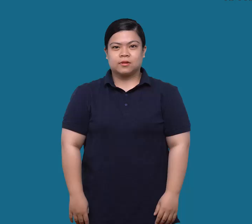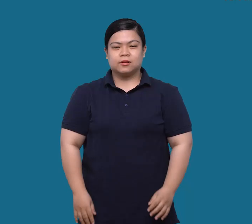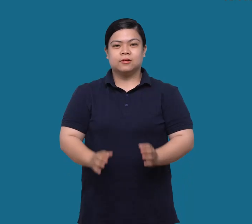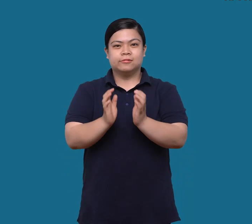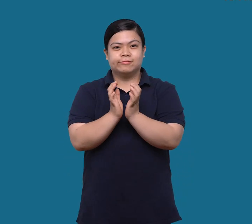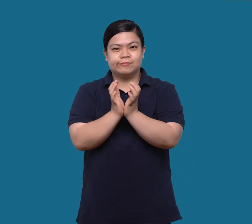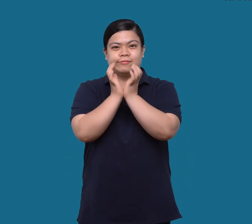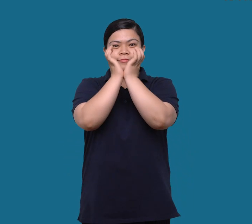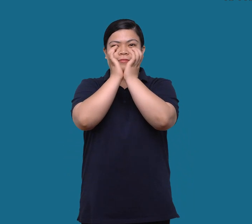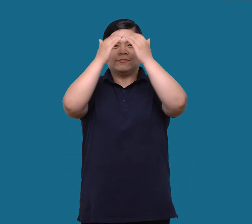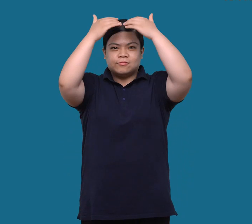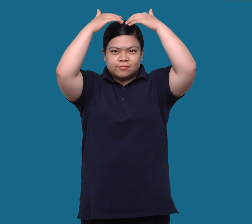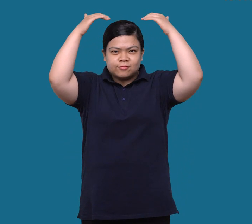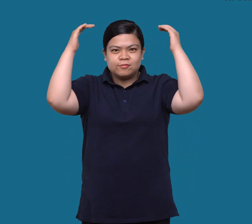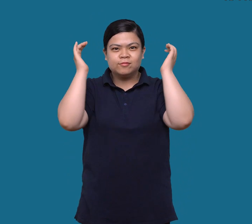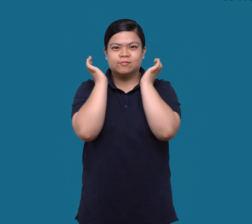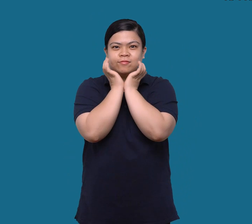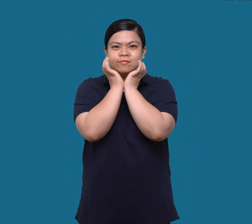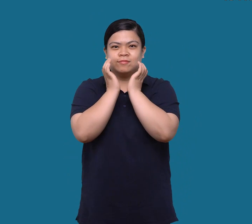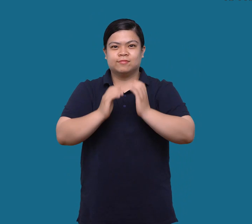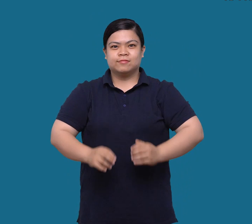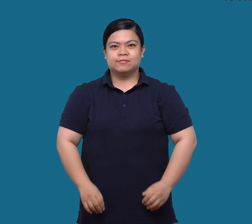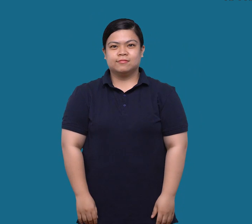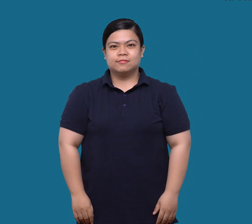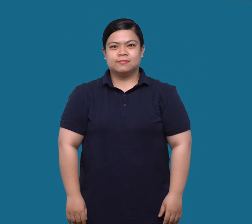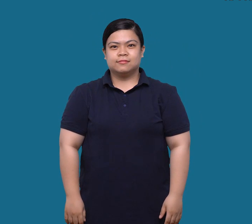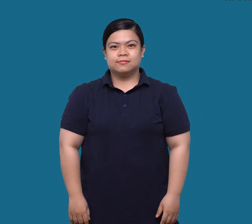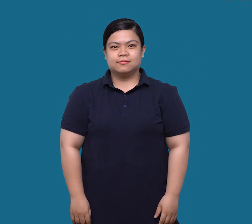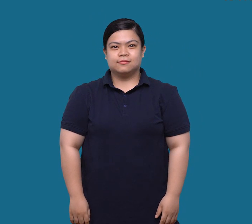lễ Halloween 31/10